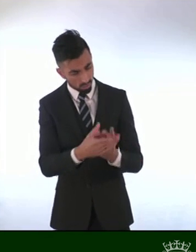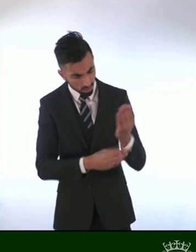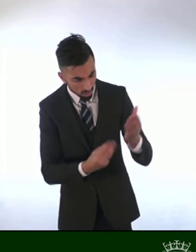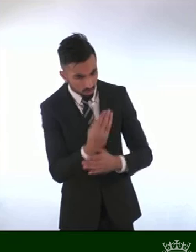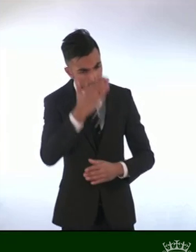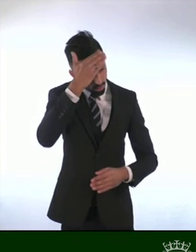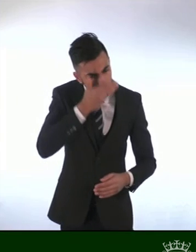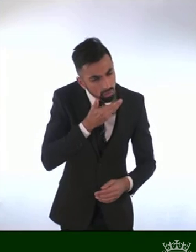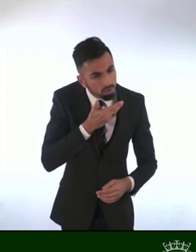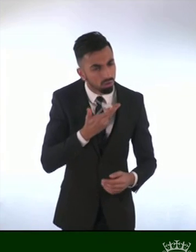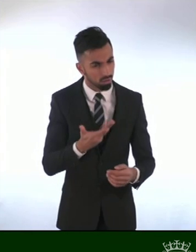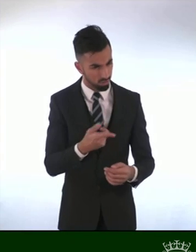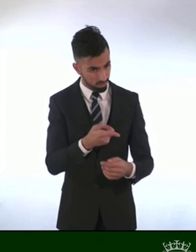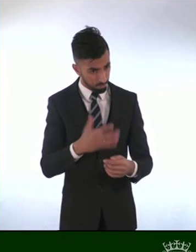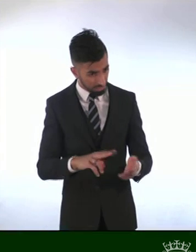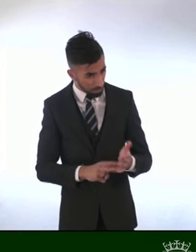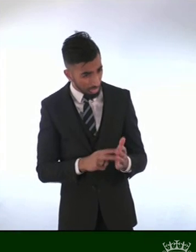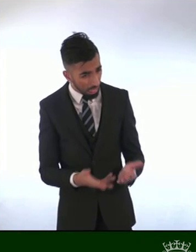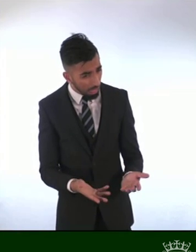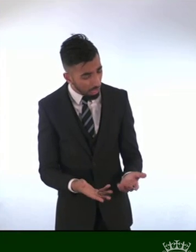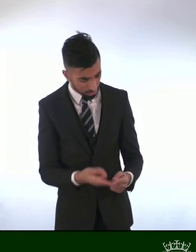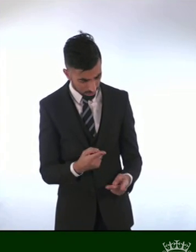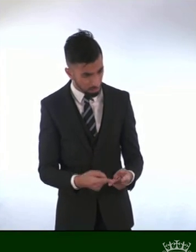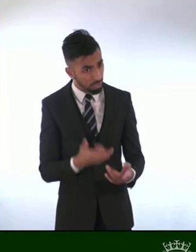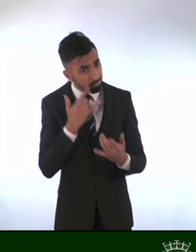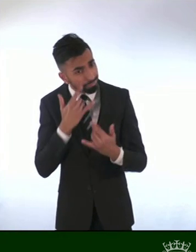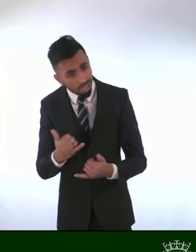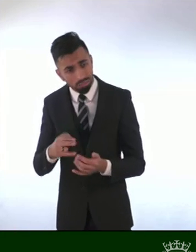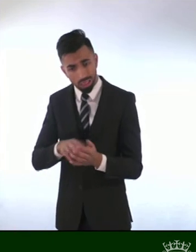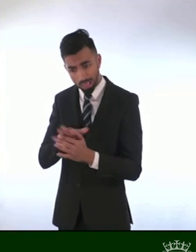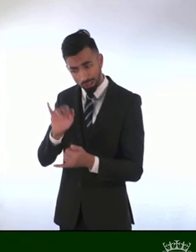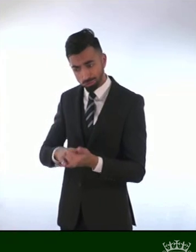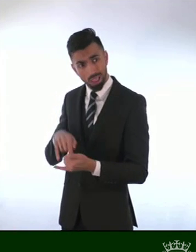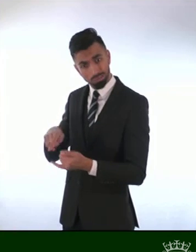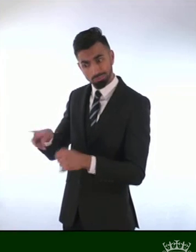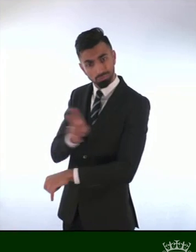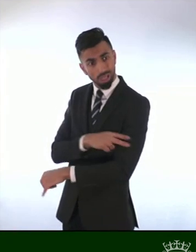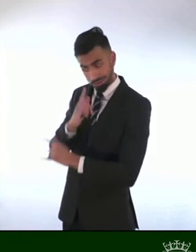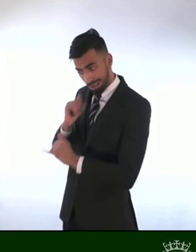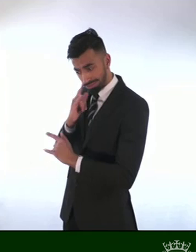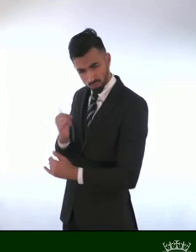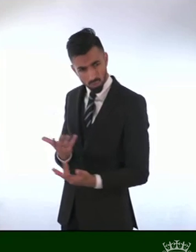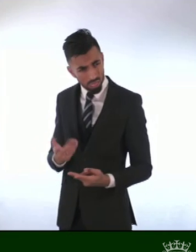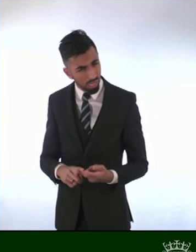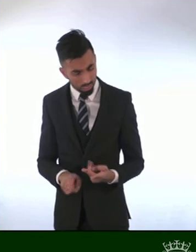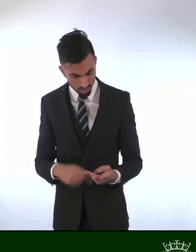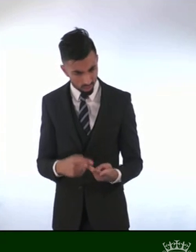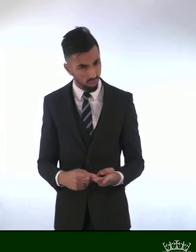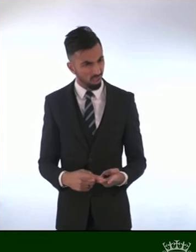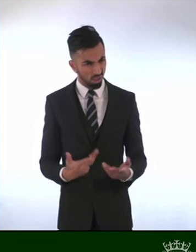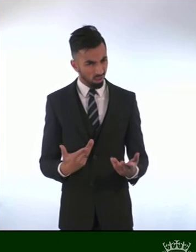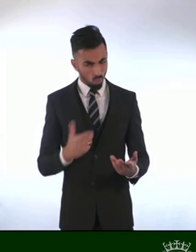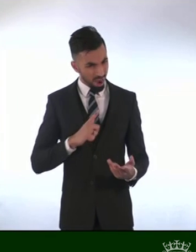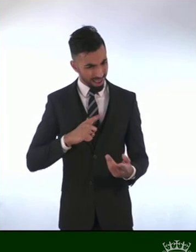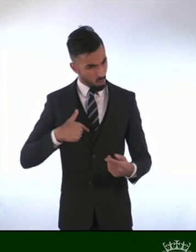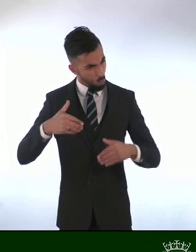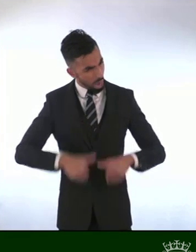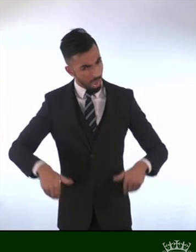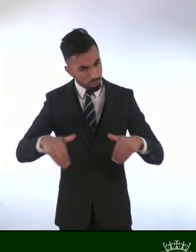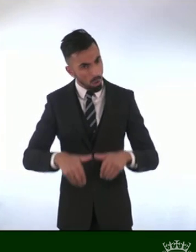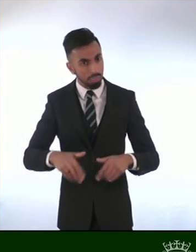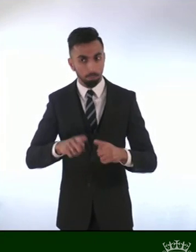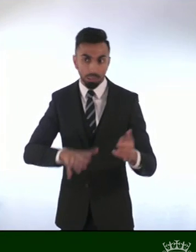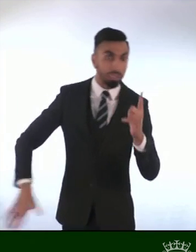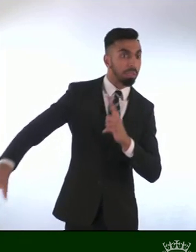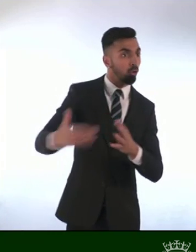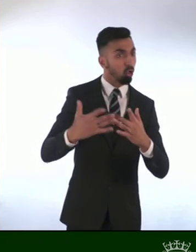Where is the testing for medics? Why are we waiting so long for mass testing and why are social distancing measures merely just suggestions?